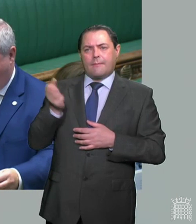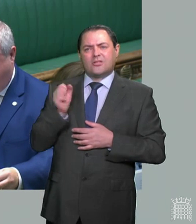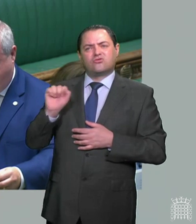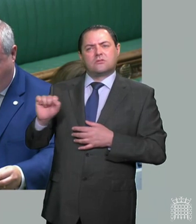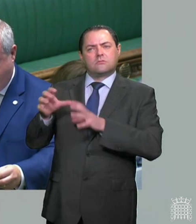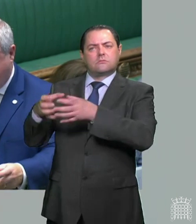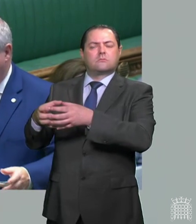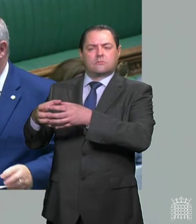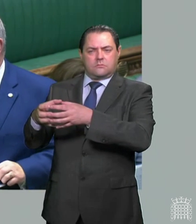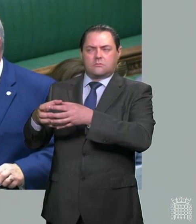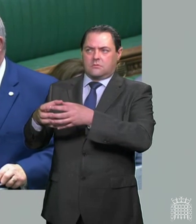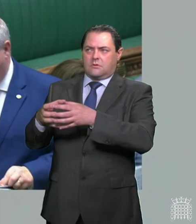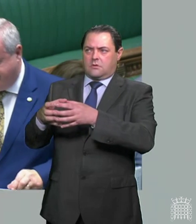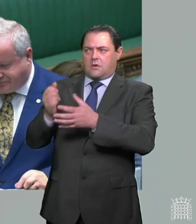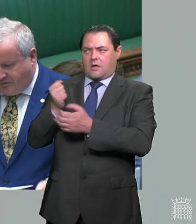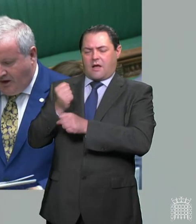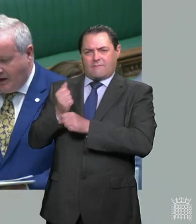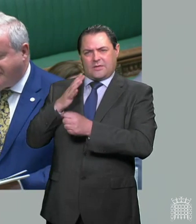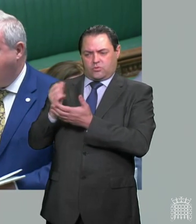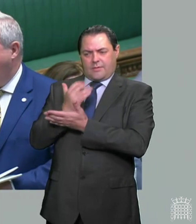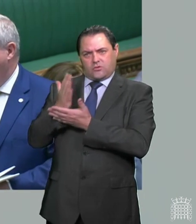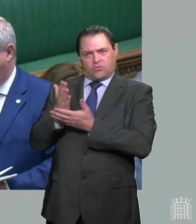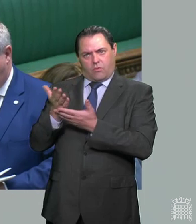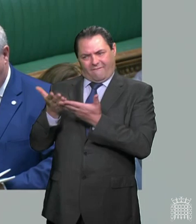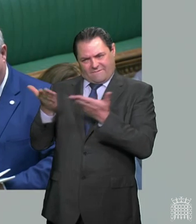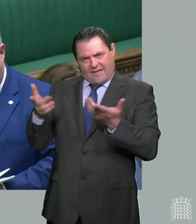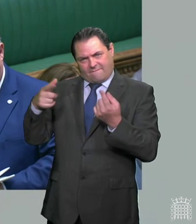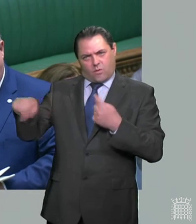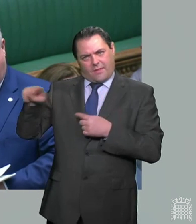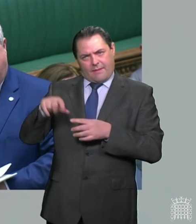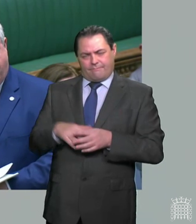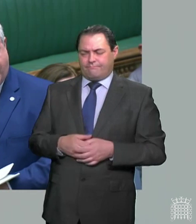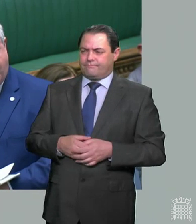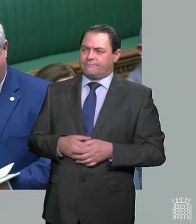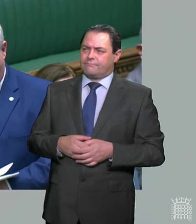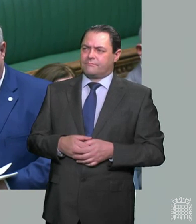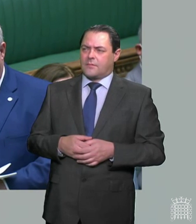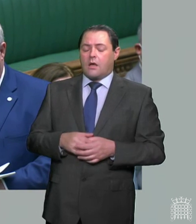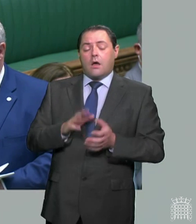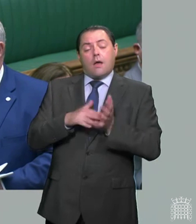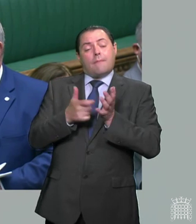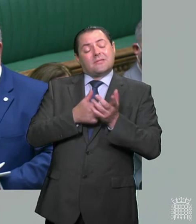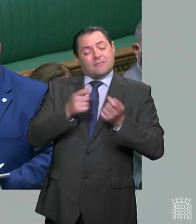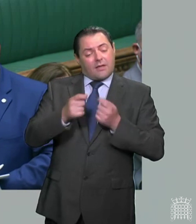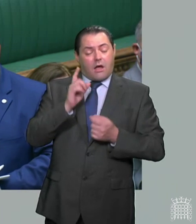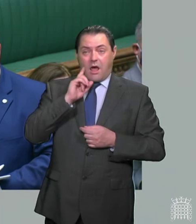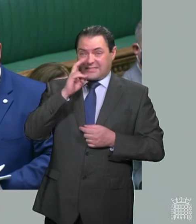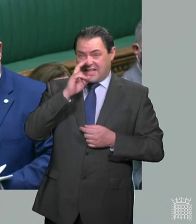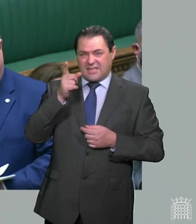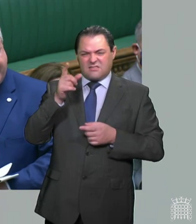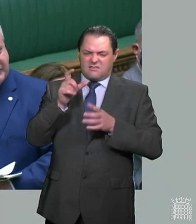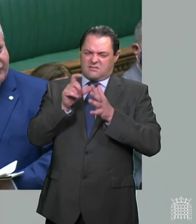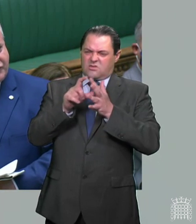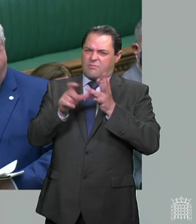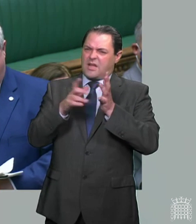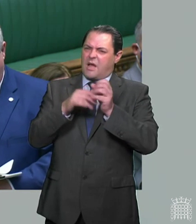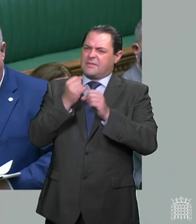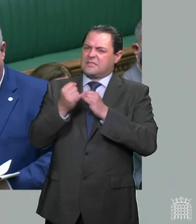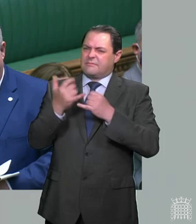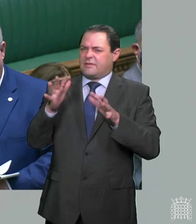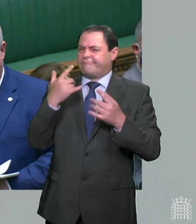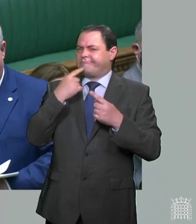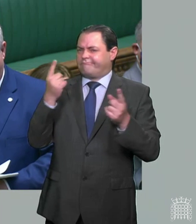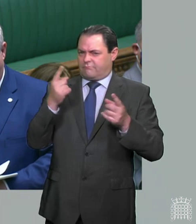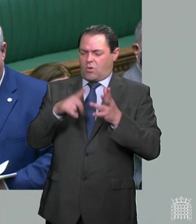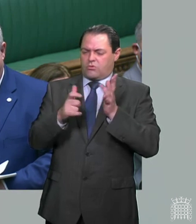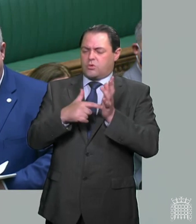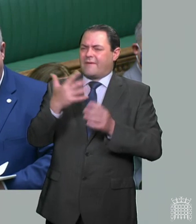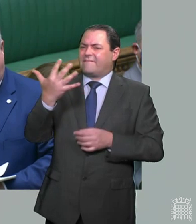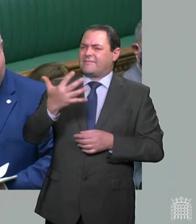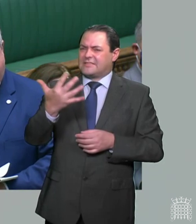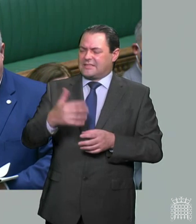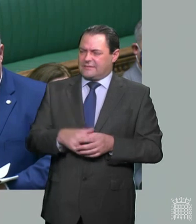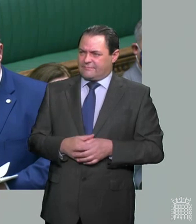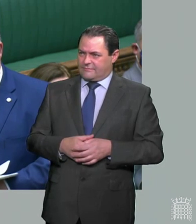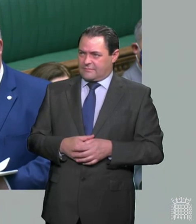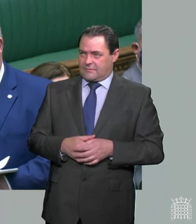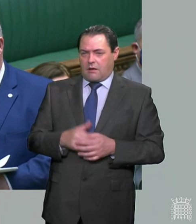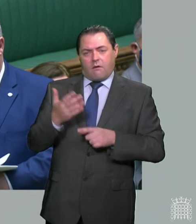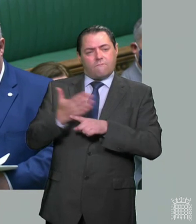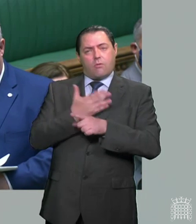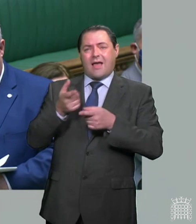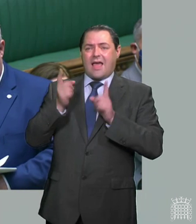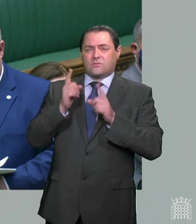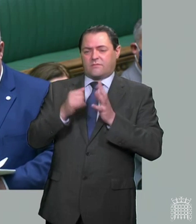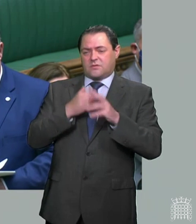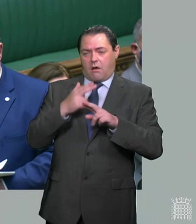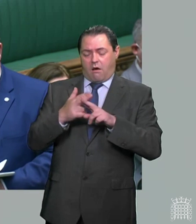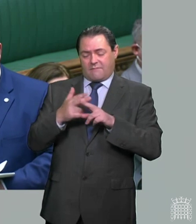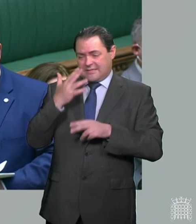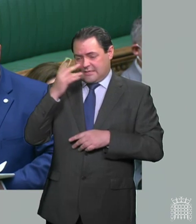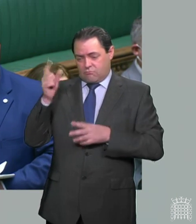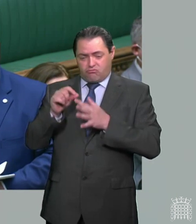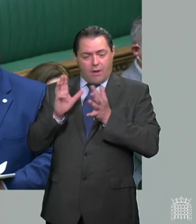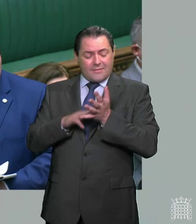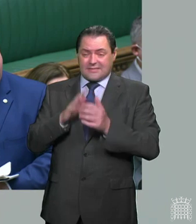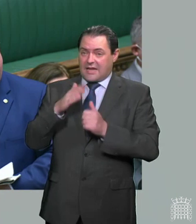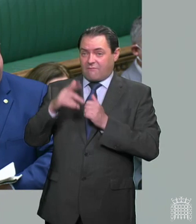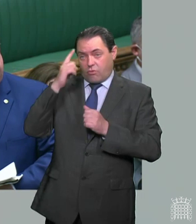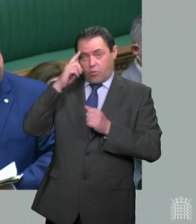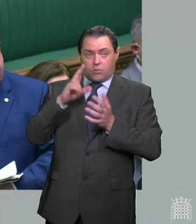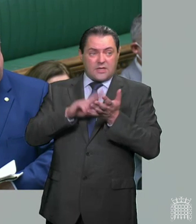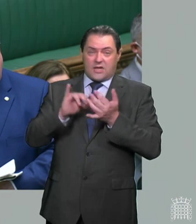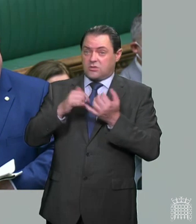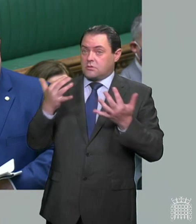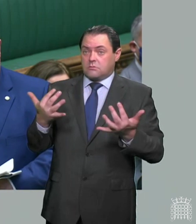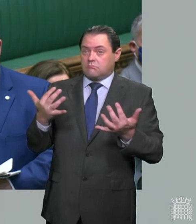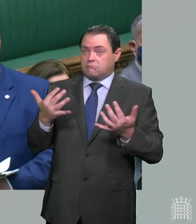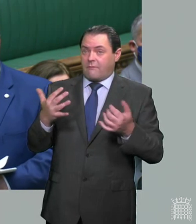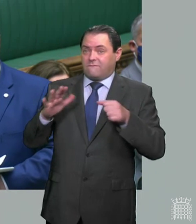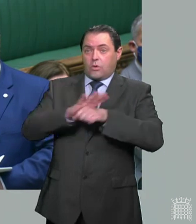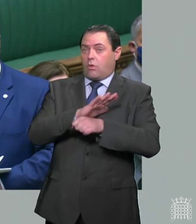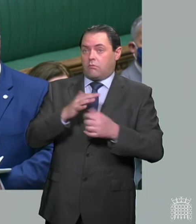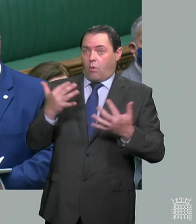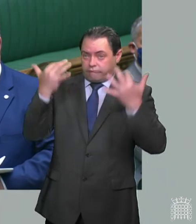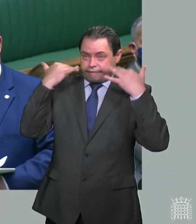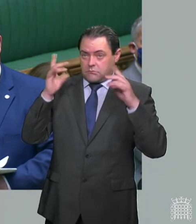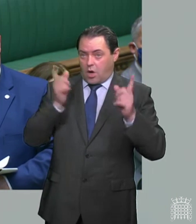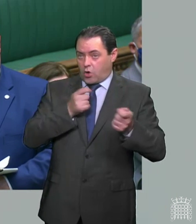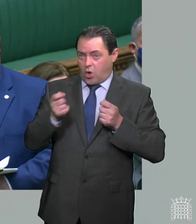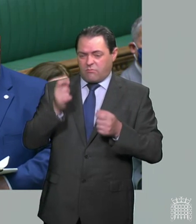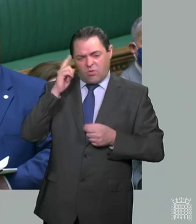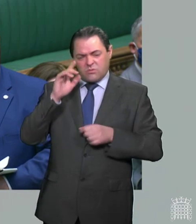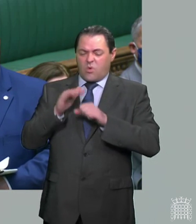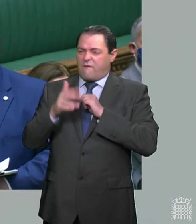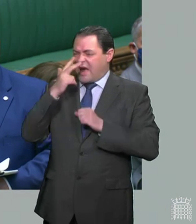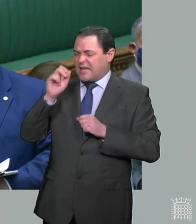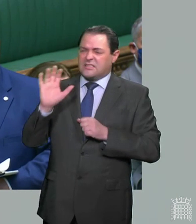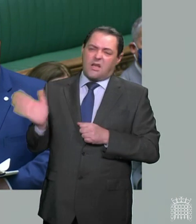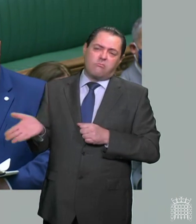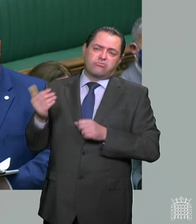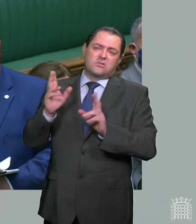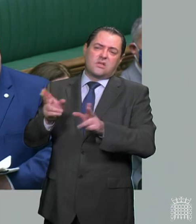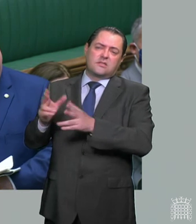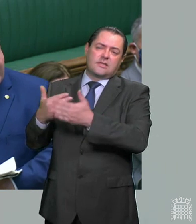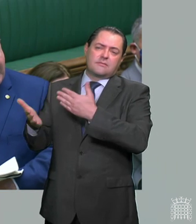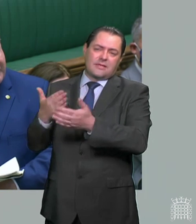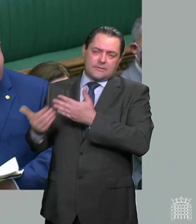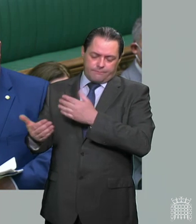It is about time that the Government delivered justice for those involved. Last night, we heard from the Prime Minister’s former chief of staff that, on 15 October, the Prime Minister did not believe that the NHS would be overwhelmed and thought that the over-80s should be sacrificed to the whims of the deadly virus.